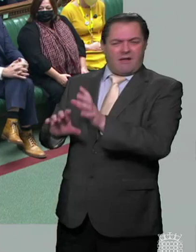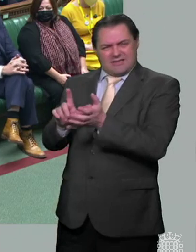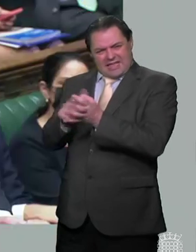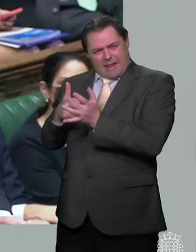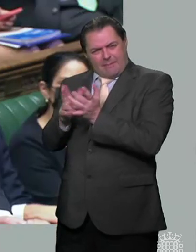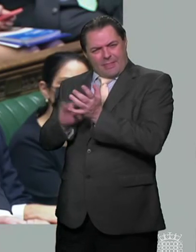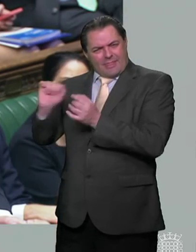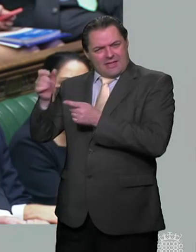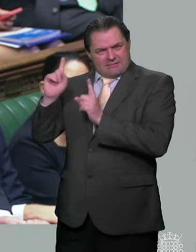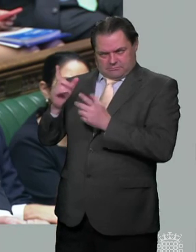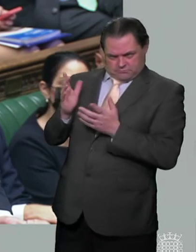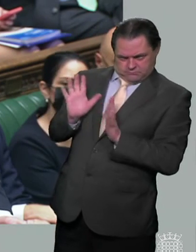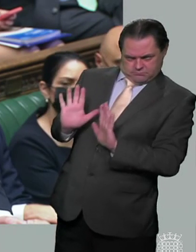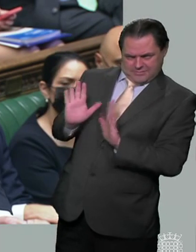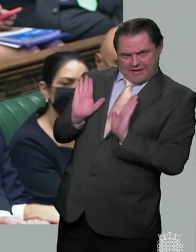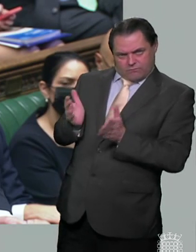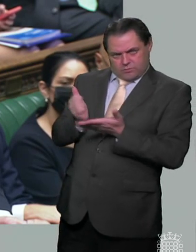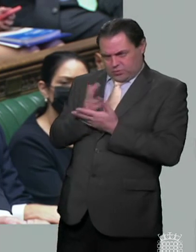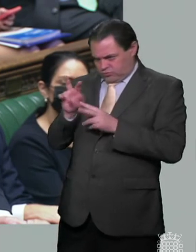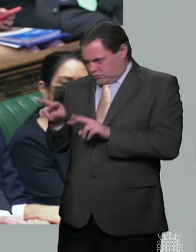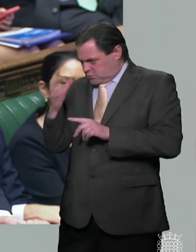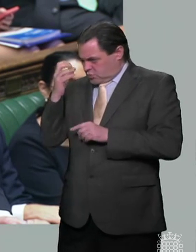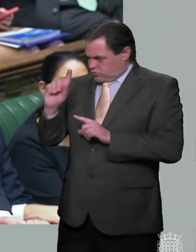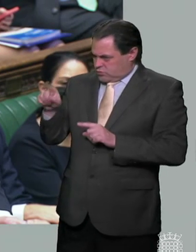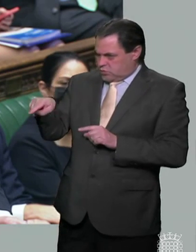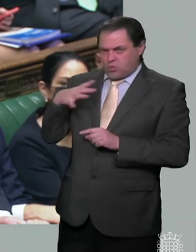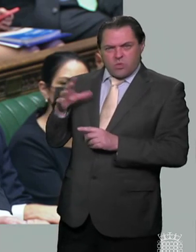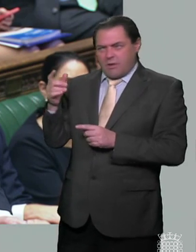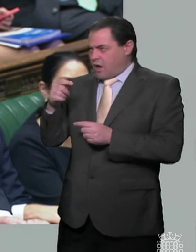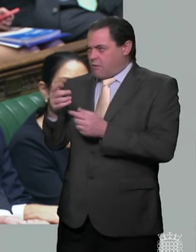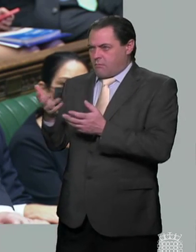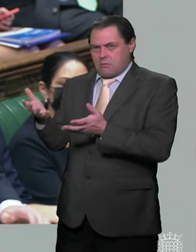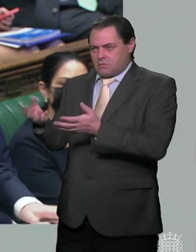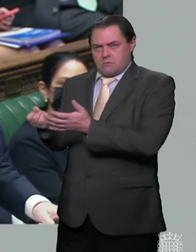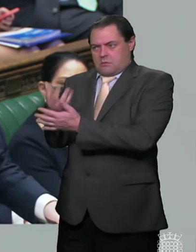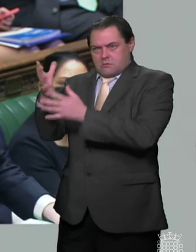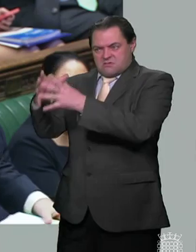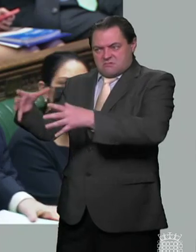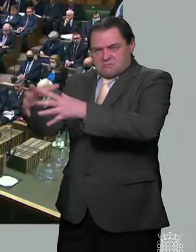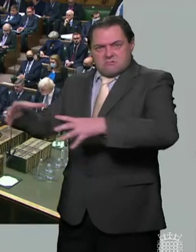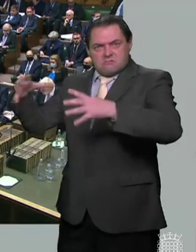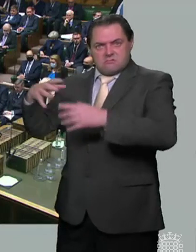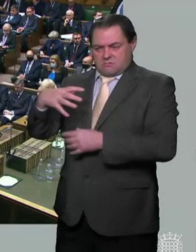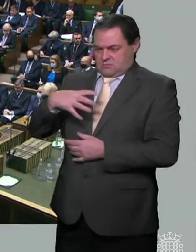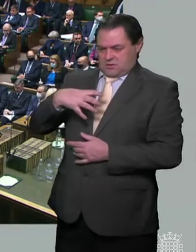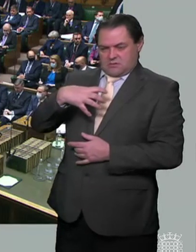We need to ensure that that country does not slip back into being a haven for terrorism and a narco-state.